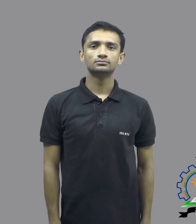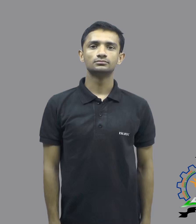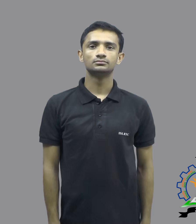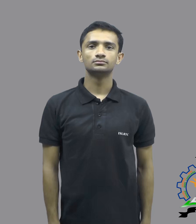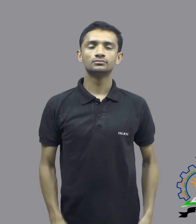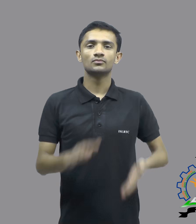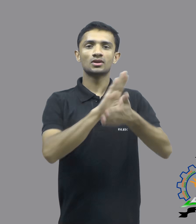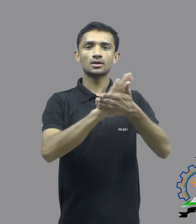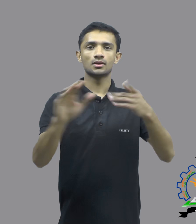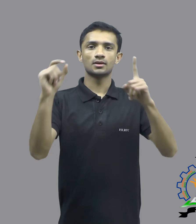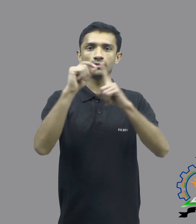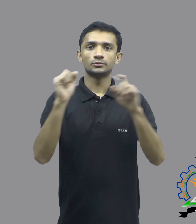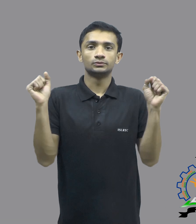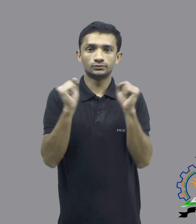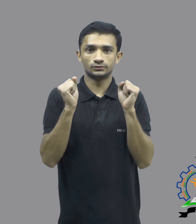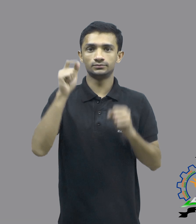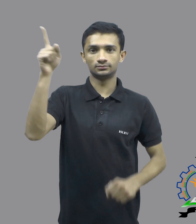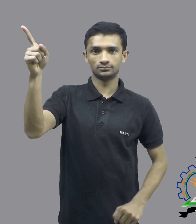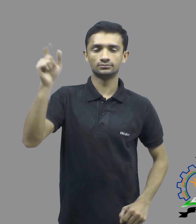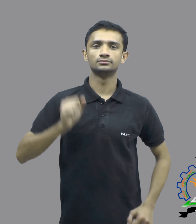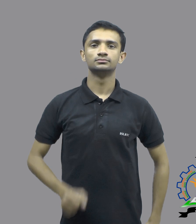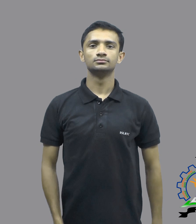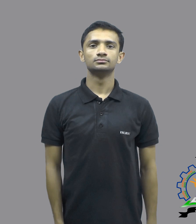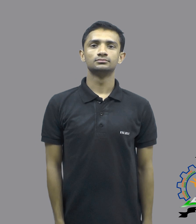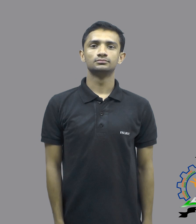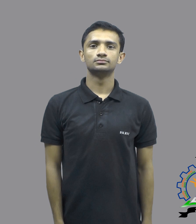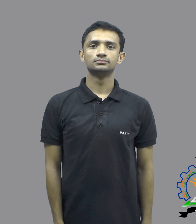Himachal Pradesh